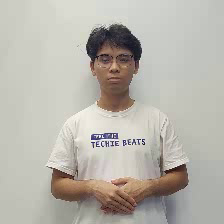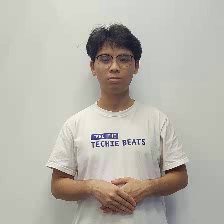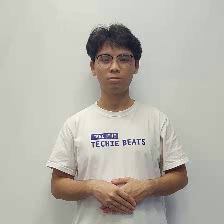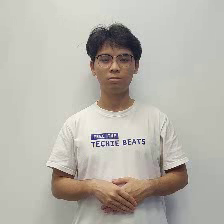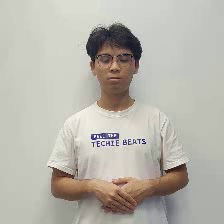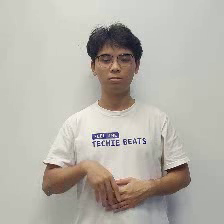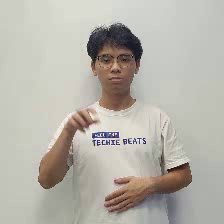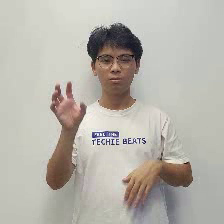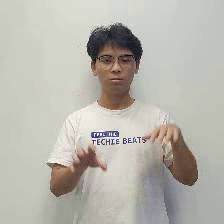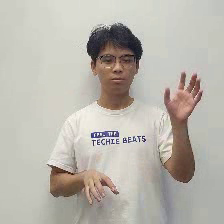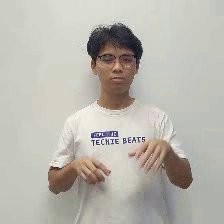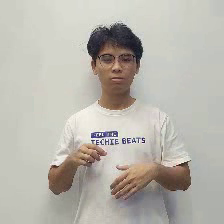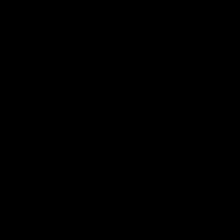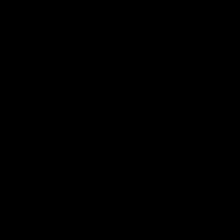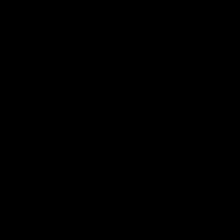Con gấu